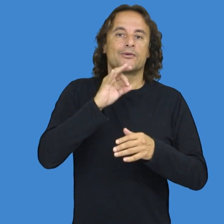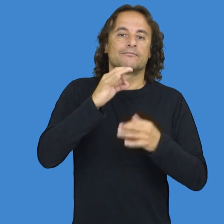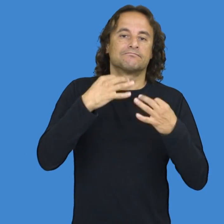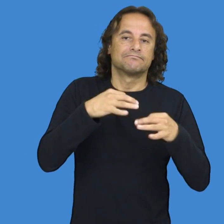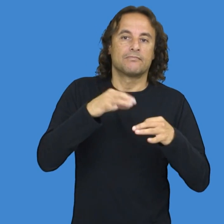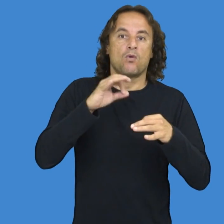normal